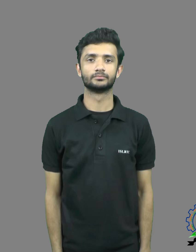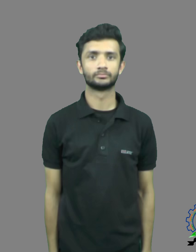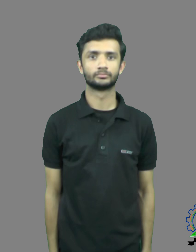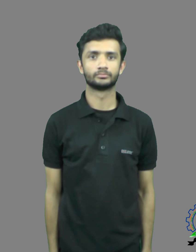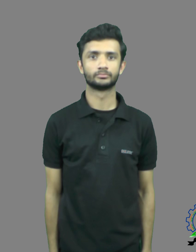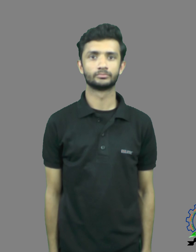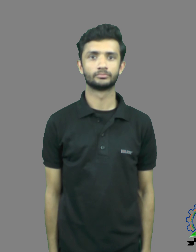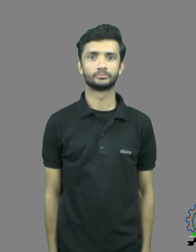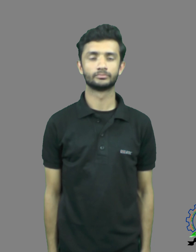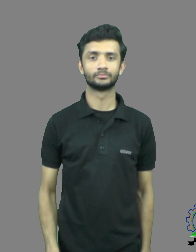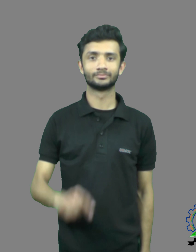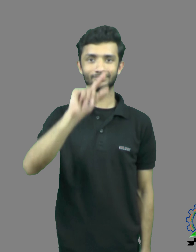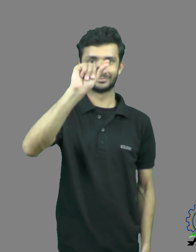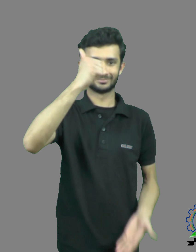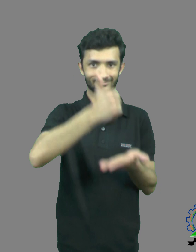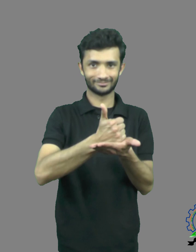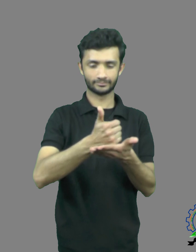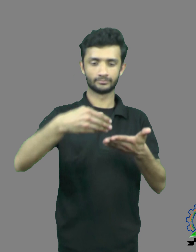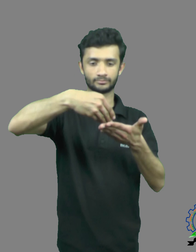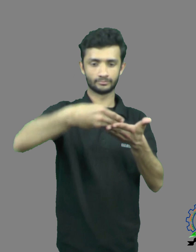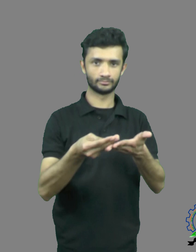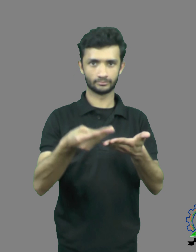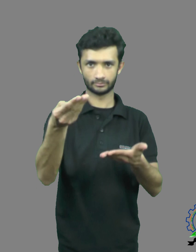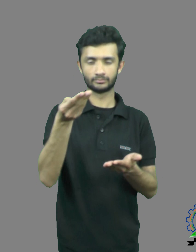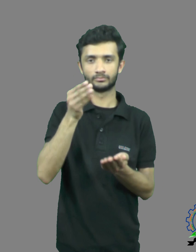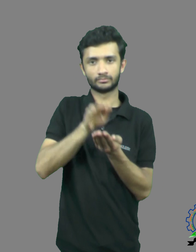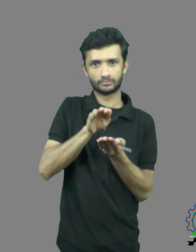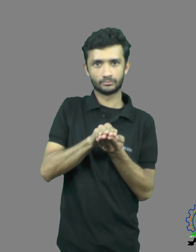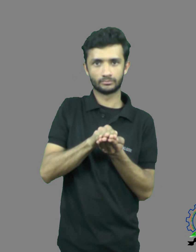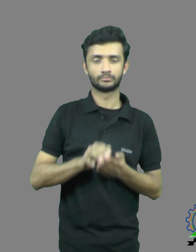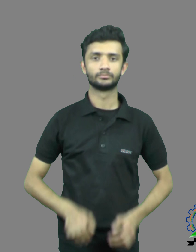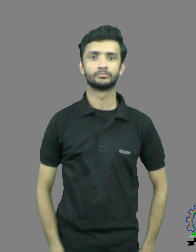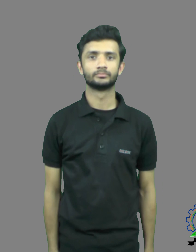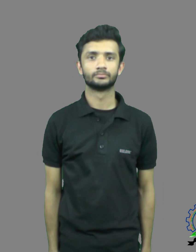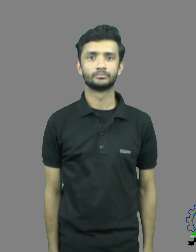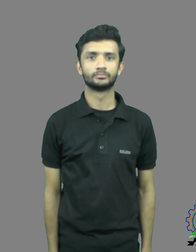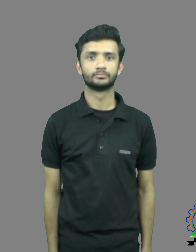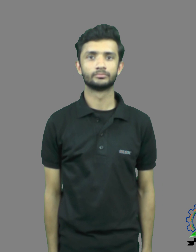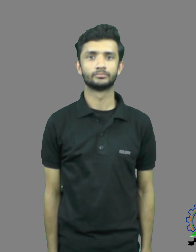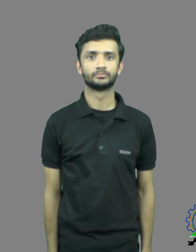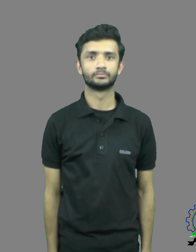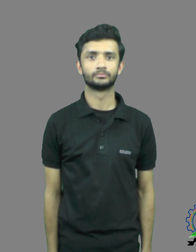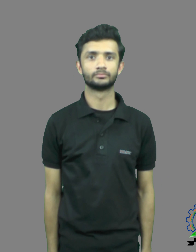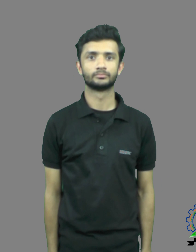Deposit Slip